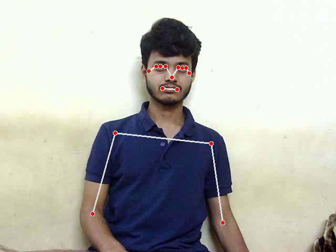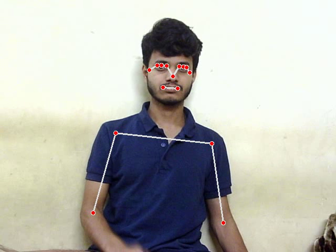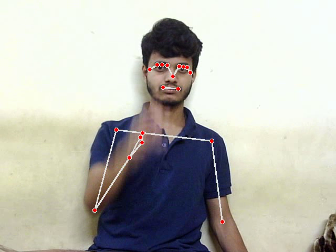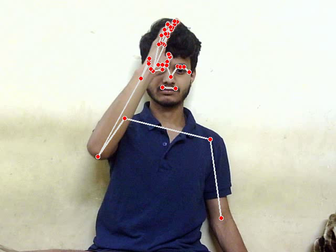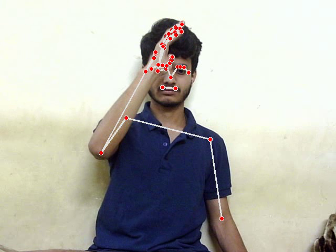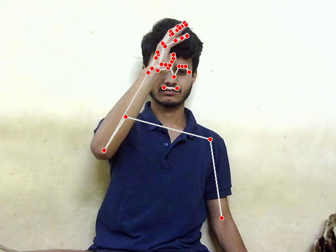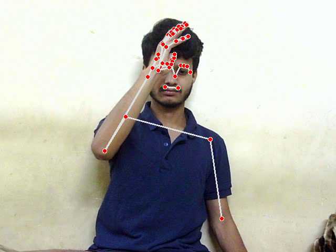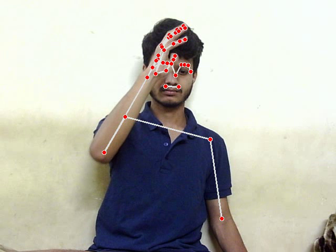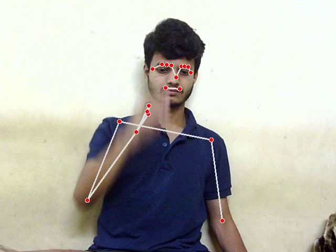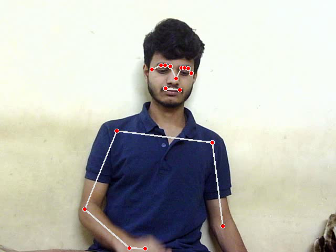father